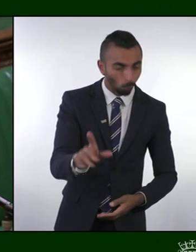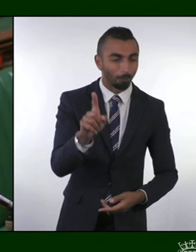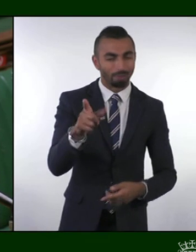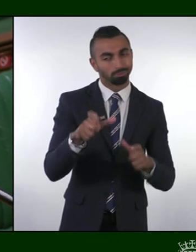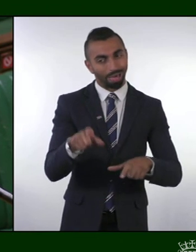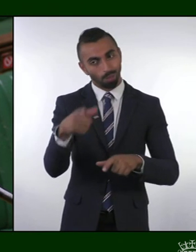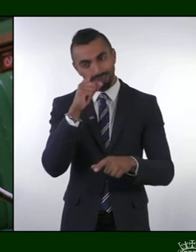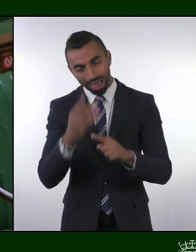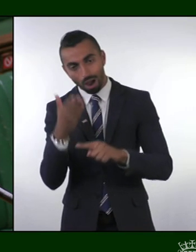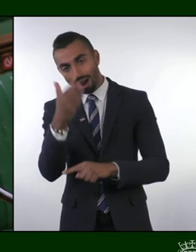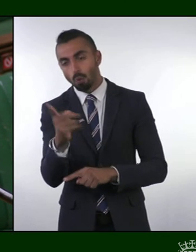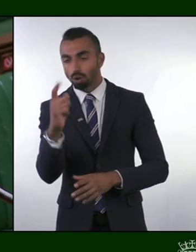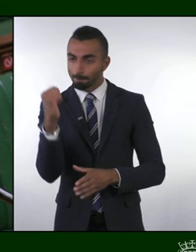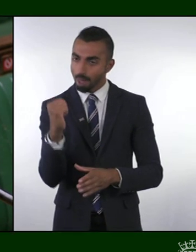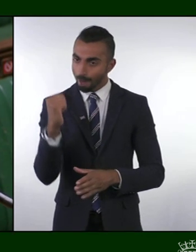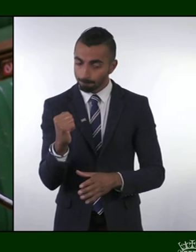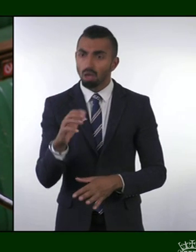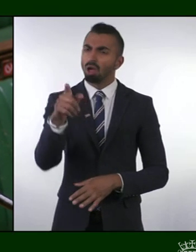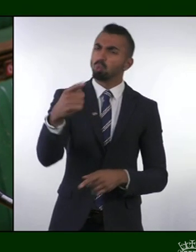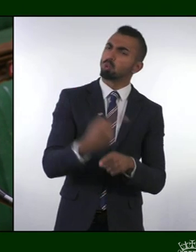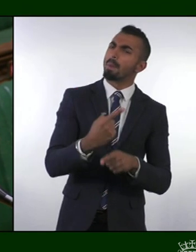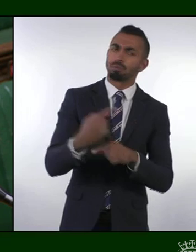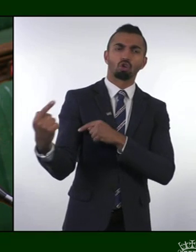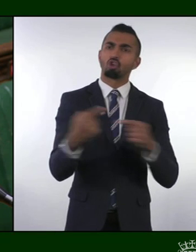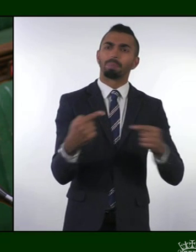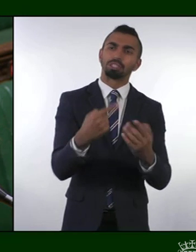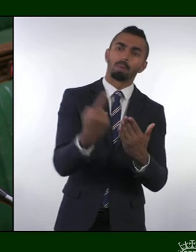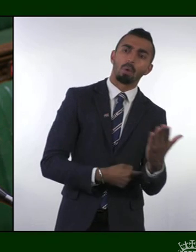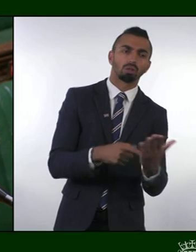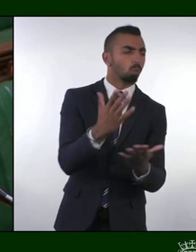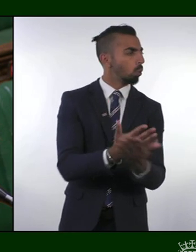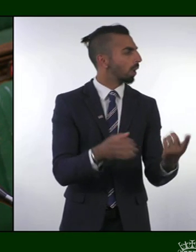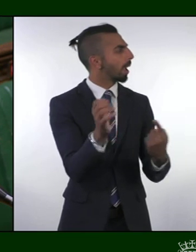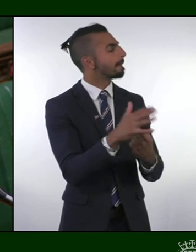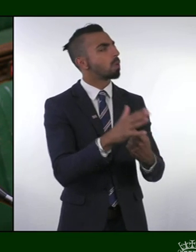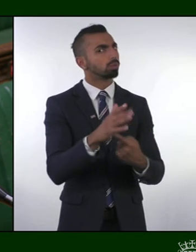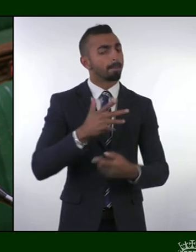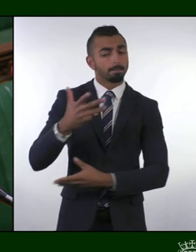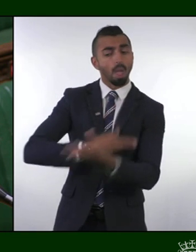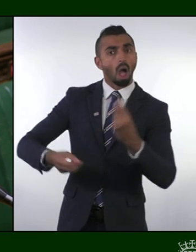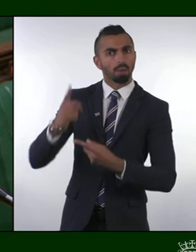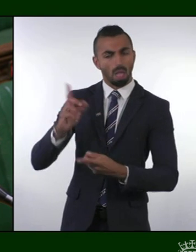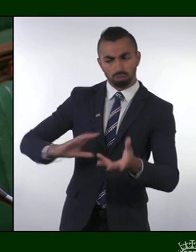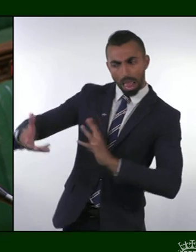He is absolutely right about competition policy: it is important that we have dynamic markets in this country.